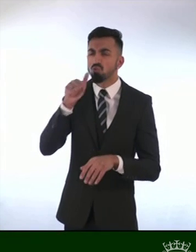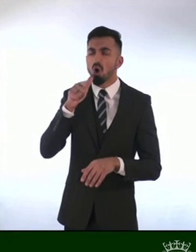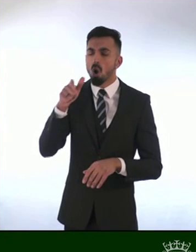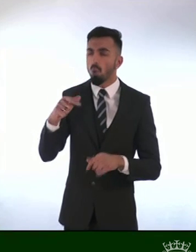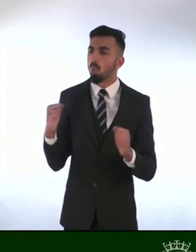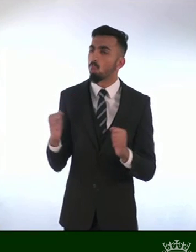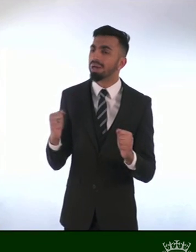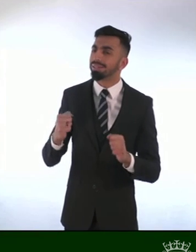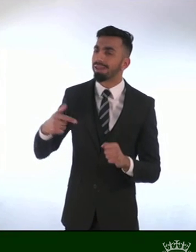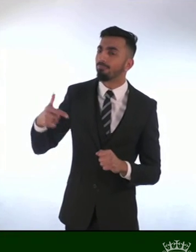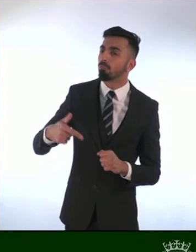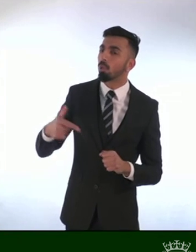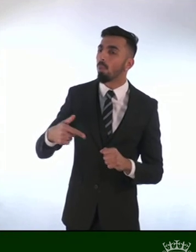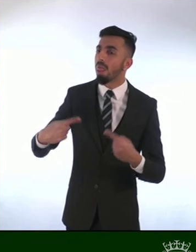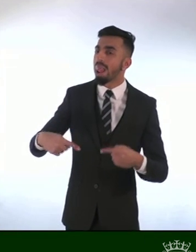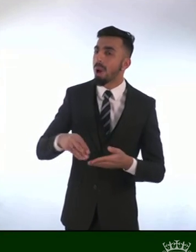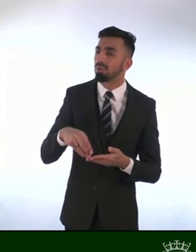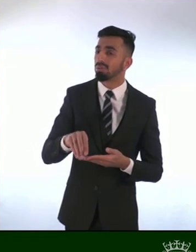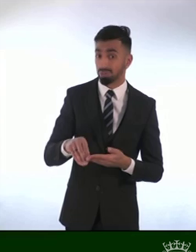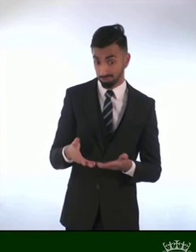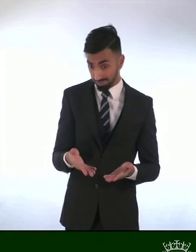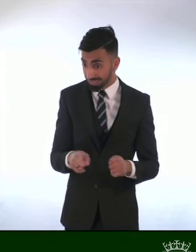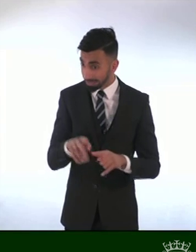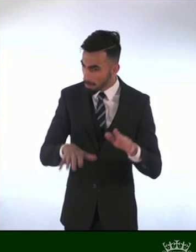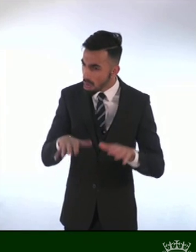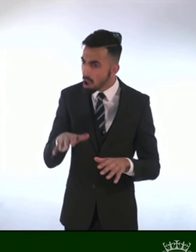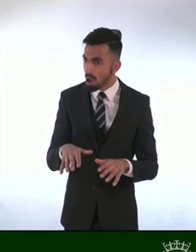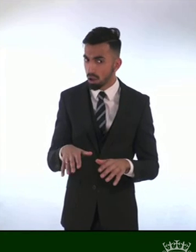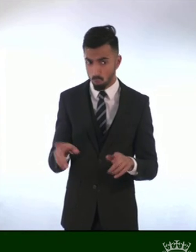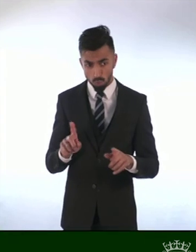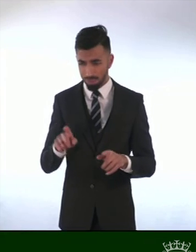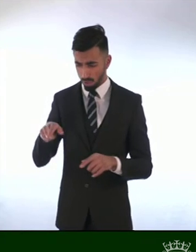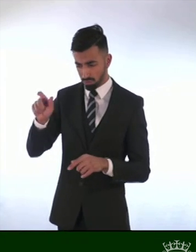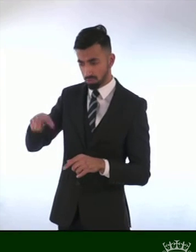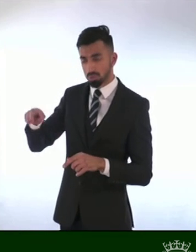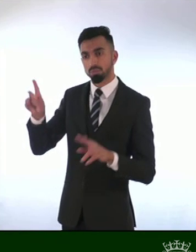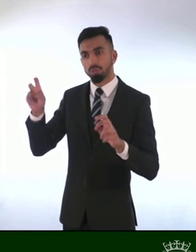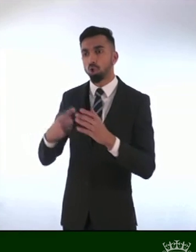I think he would probably introduce some kind of VAT holiday for sole traders.